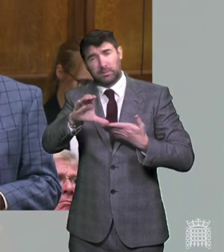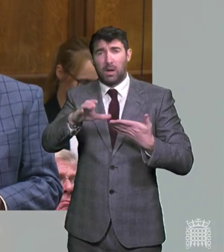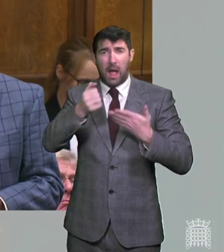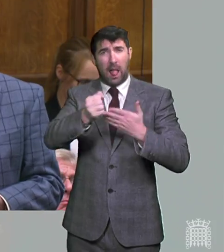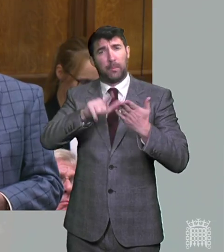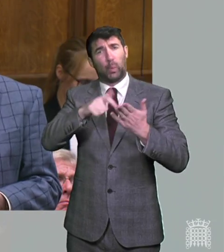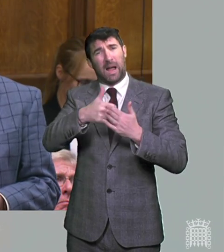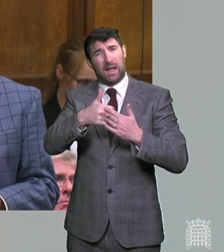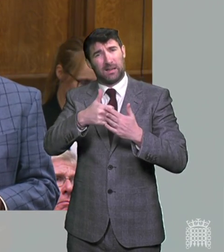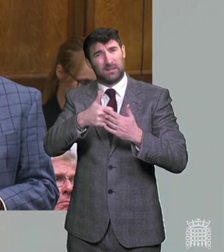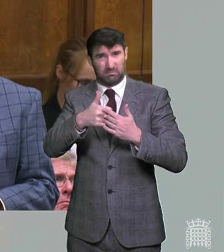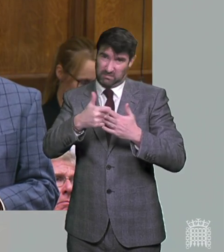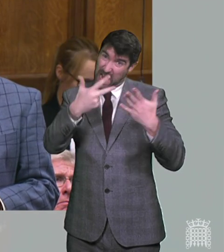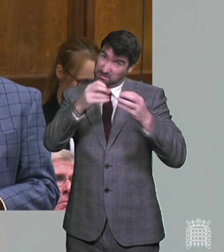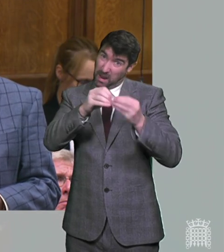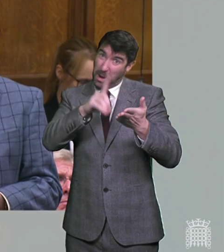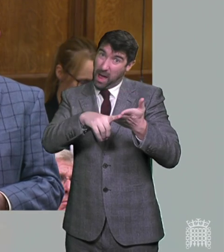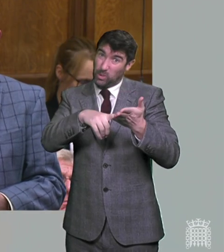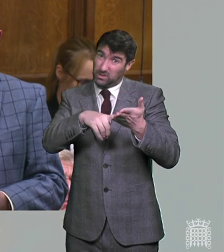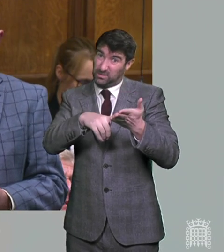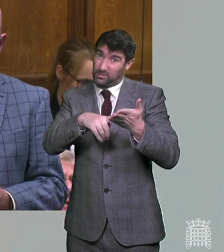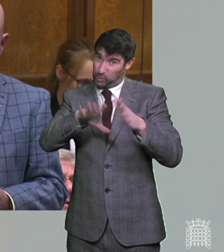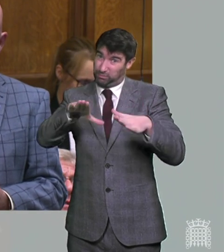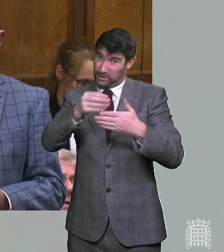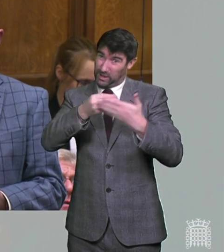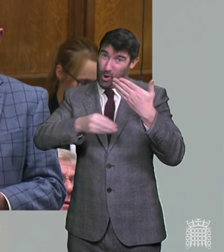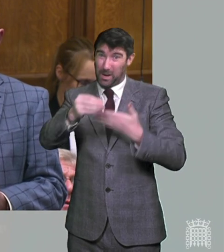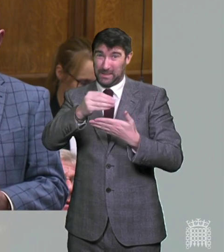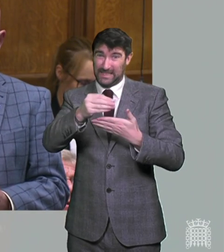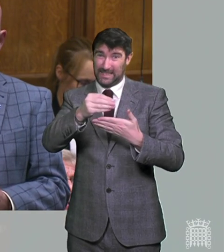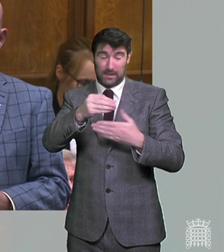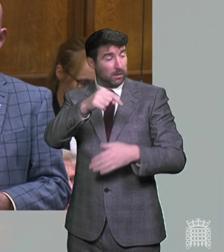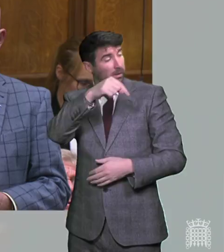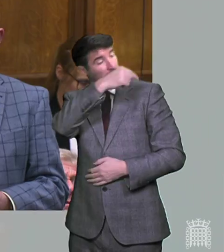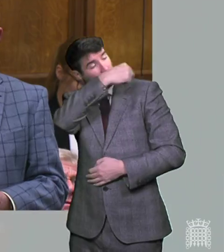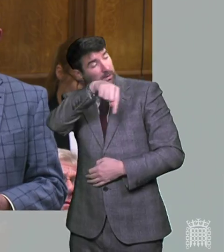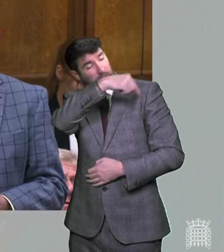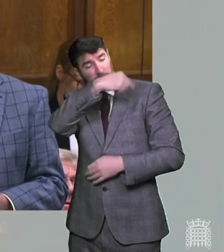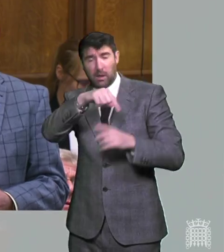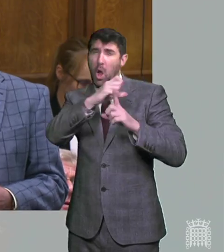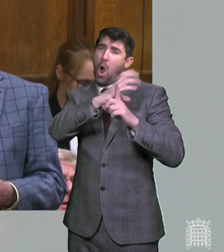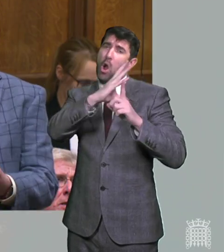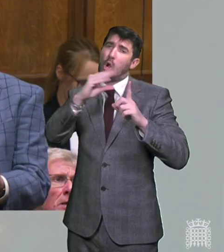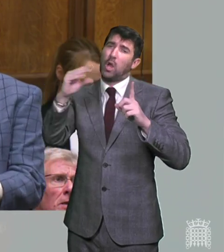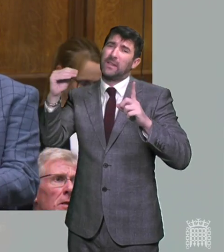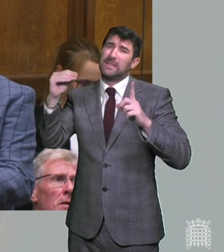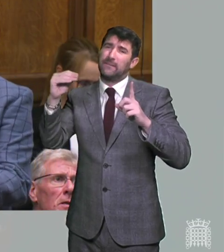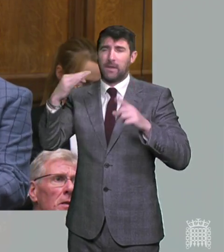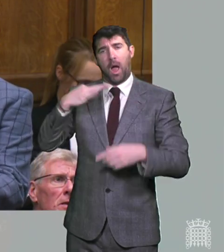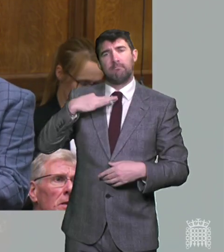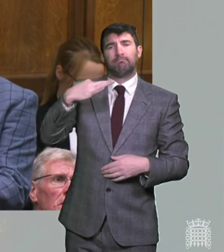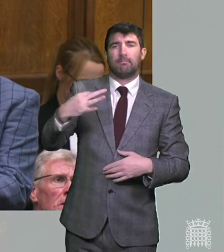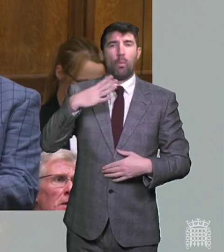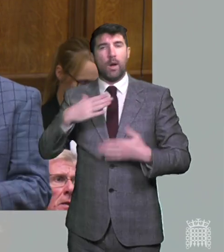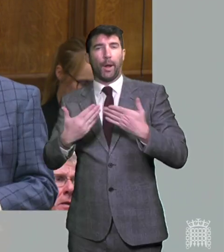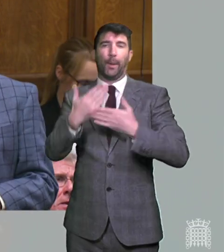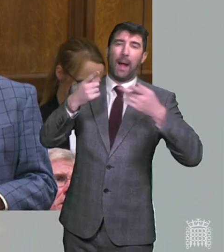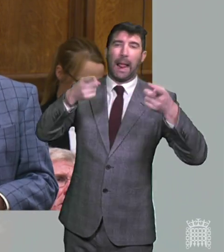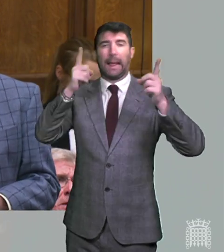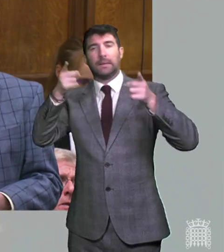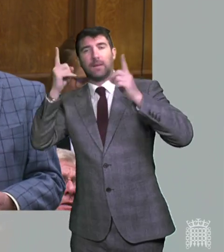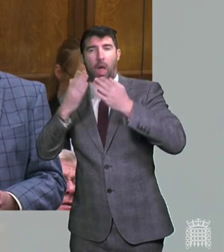In return, candidates in the summer Tory leadership contest tried to outdo each other in their contempt and hostility towards Scotland's democracy.